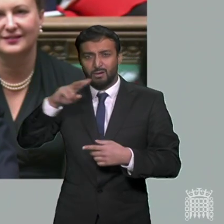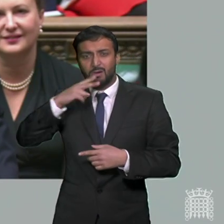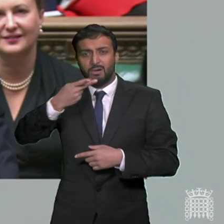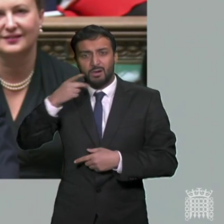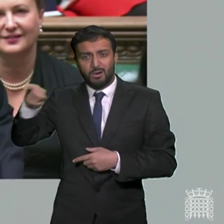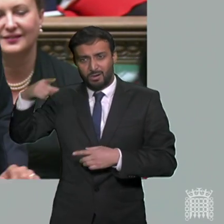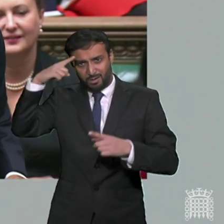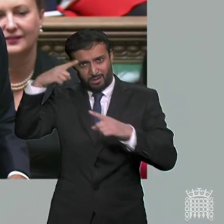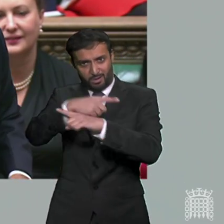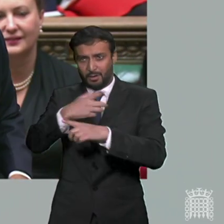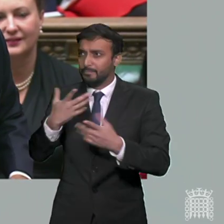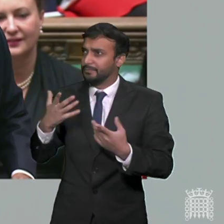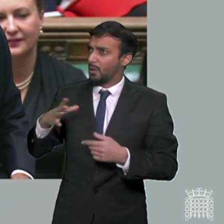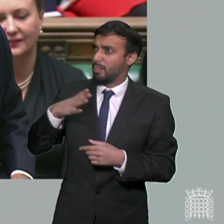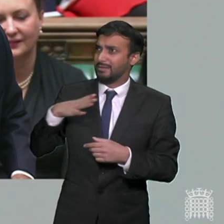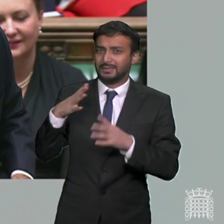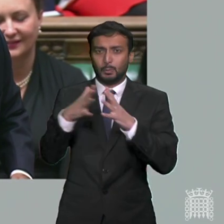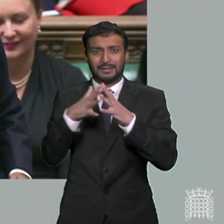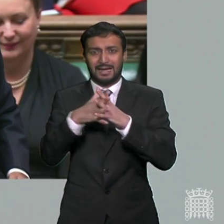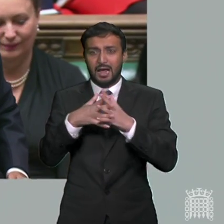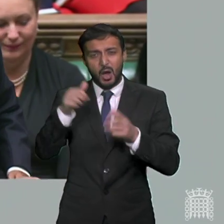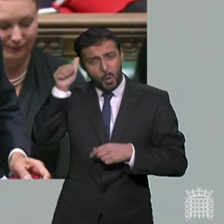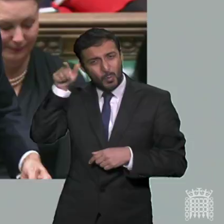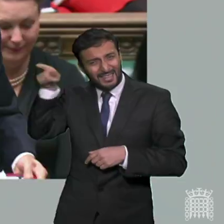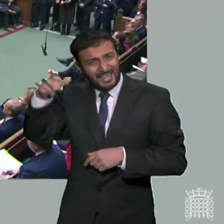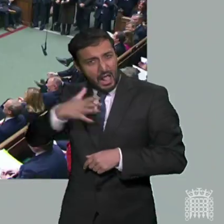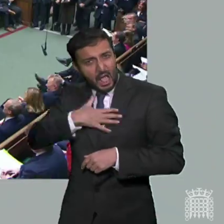It is only Wednesday. I know that he flip-flops, but even for him that is pretty quick.